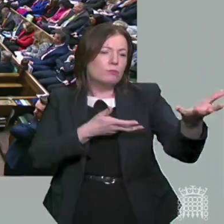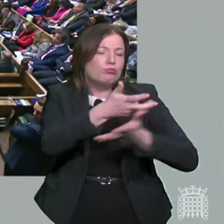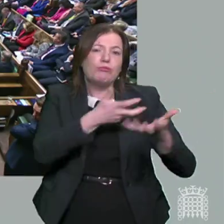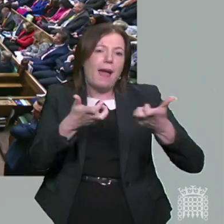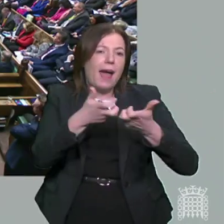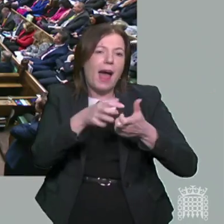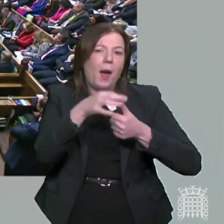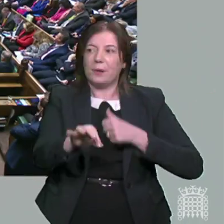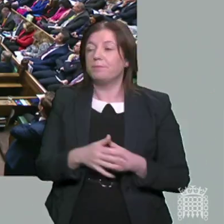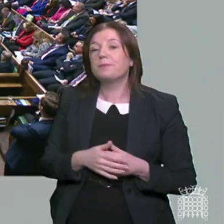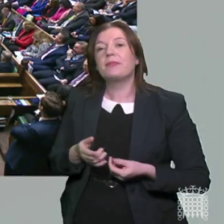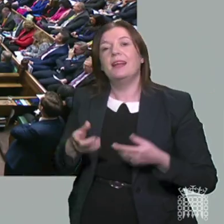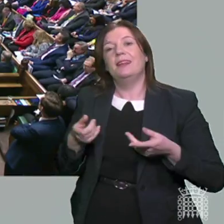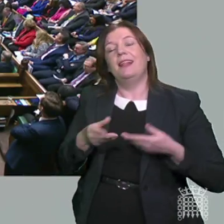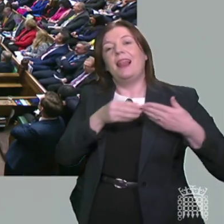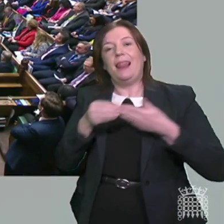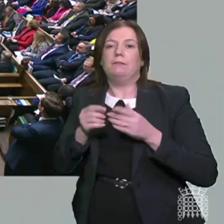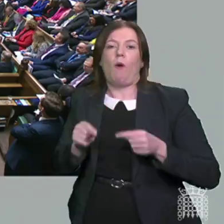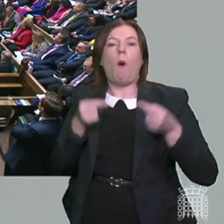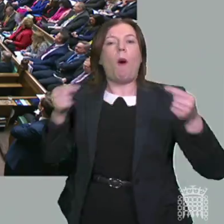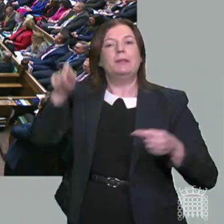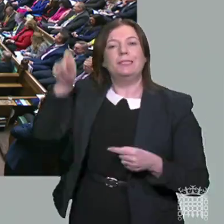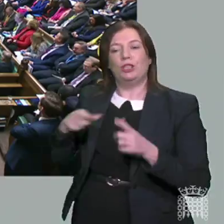We now come to the Leader of the Opposition.